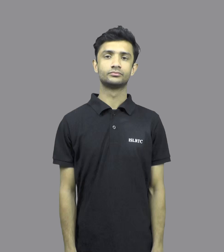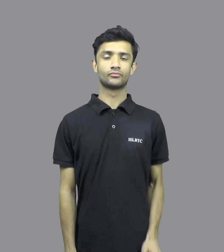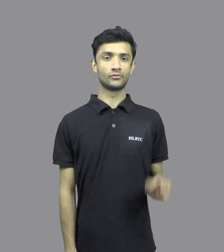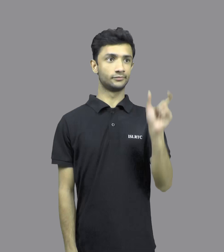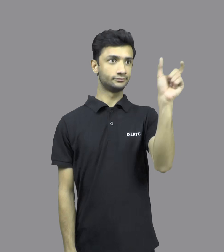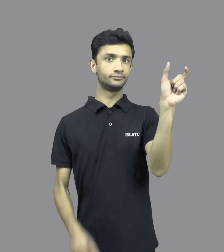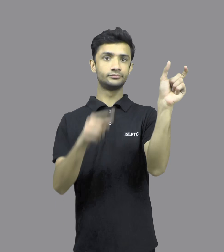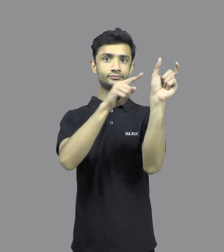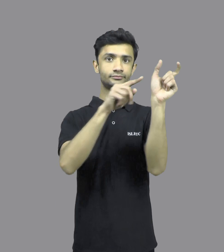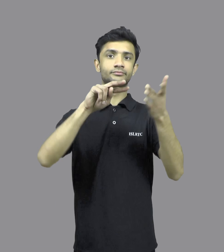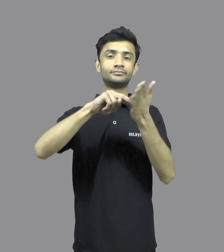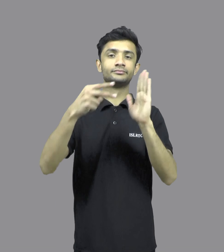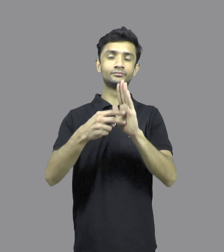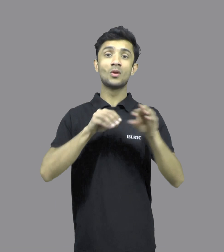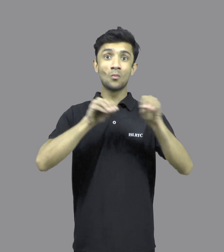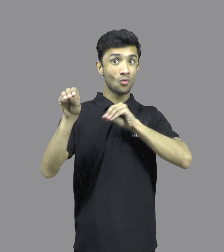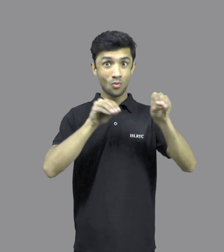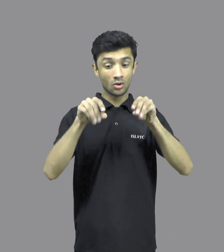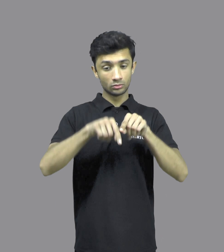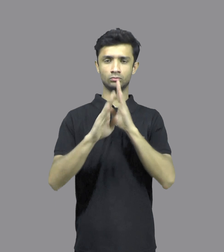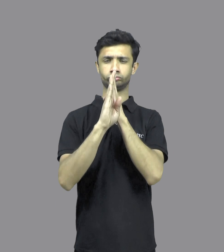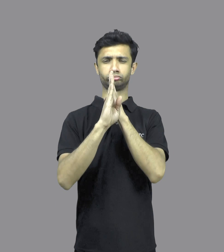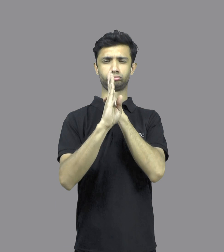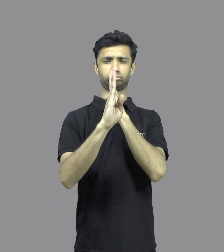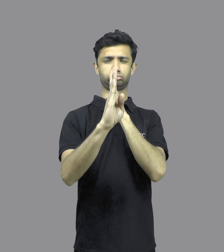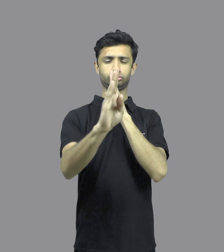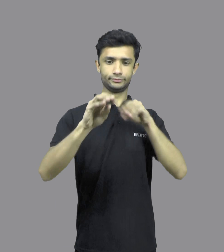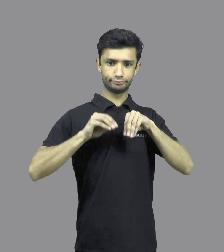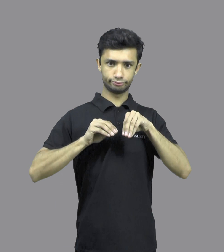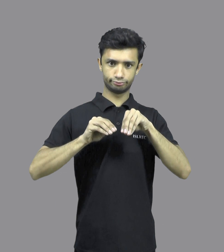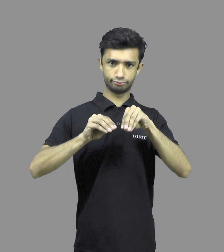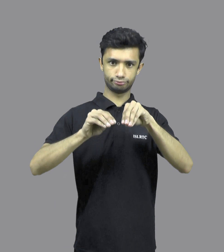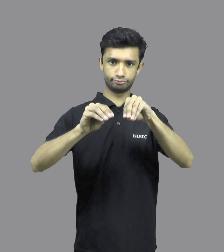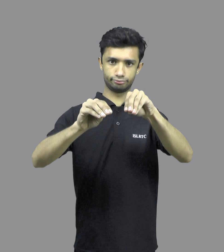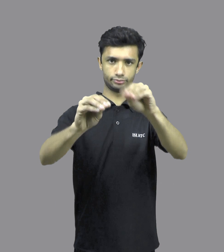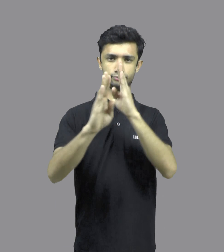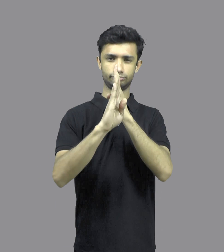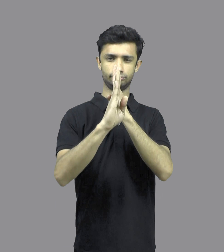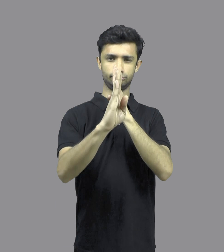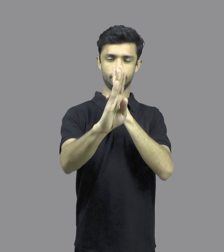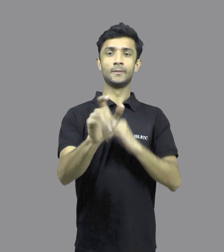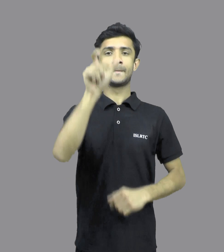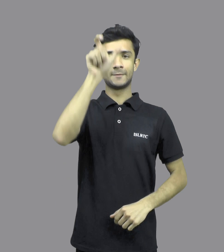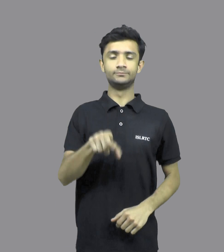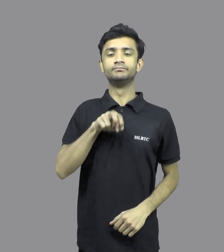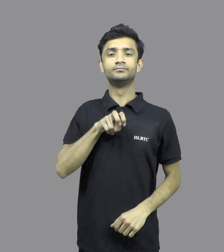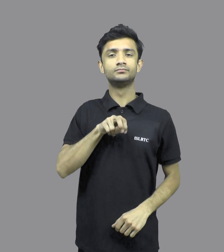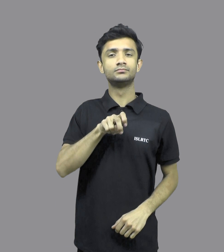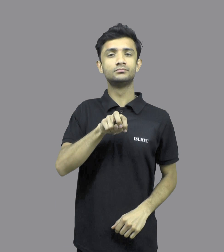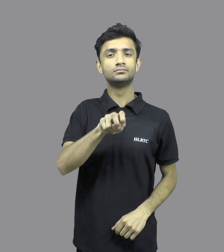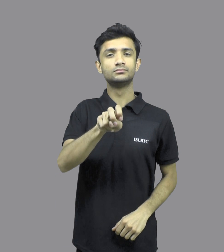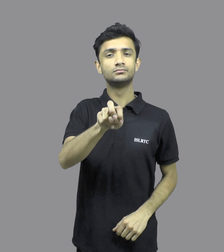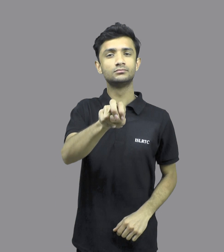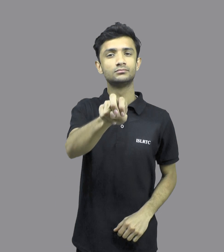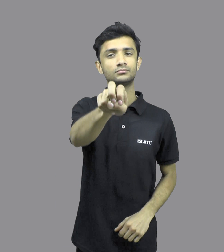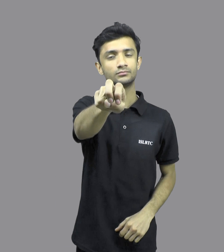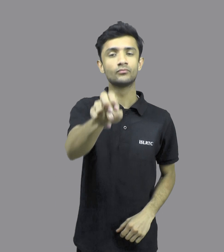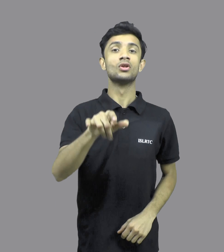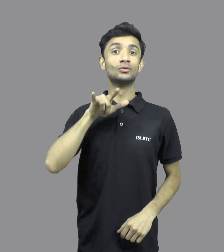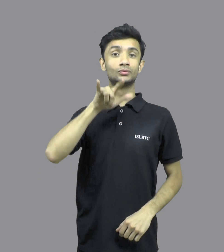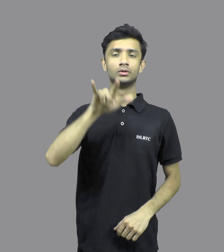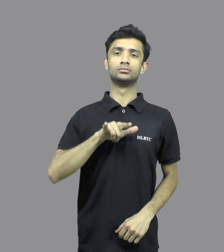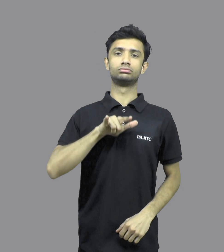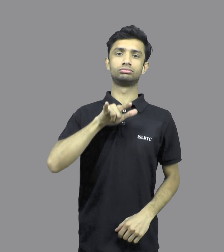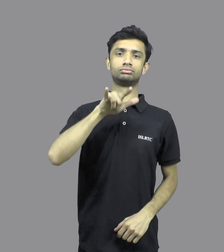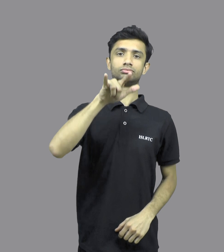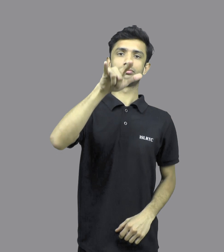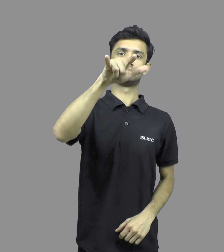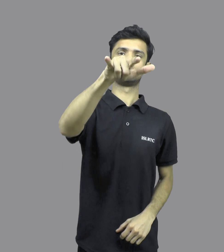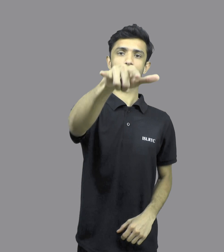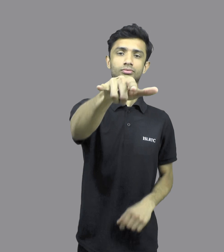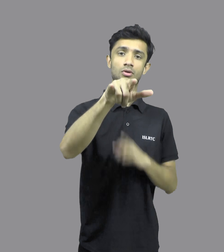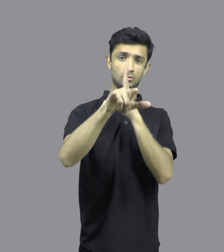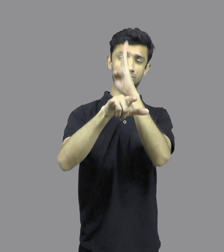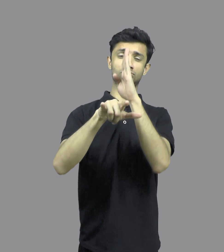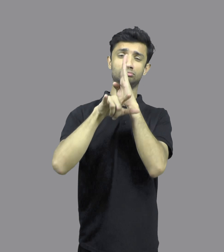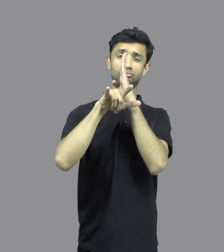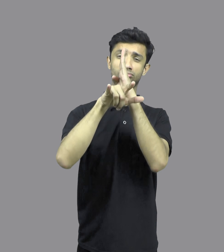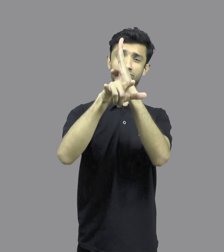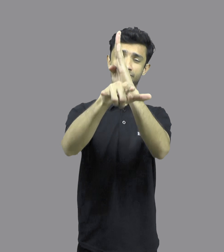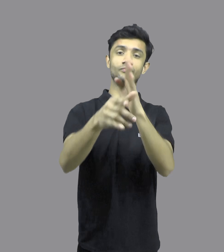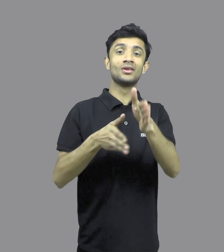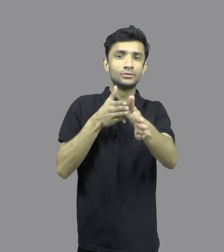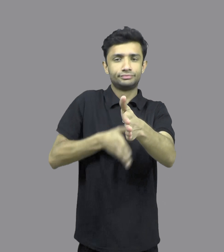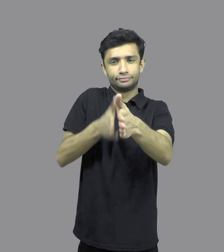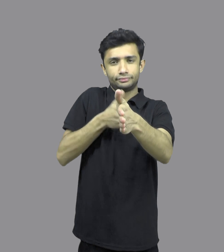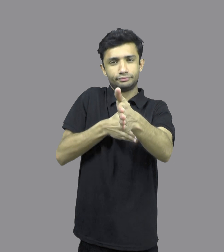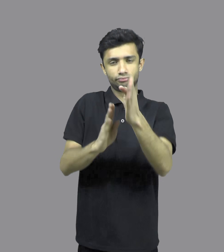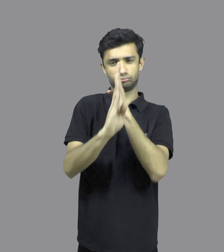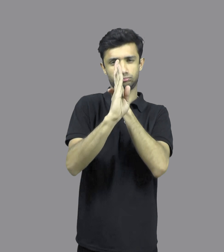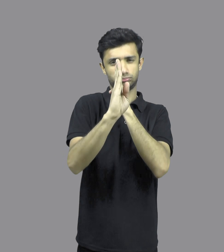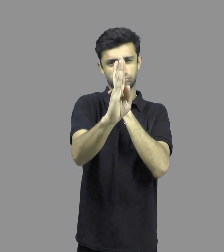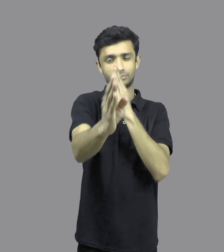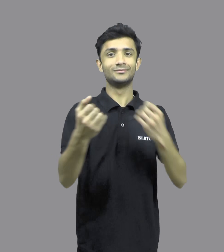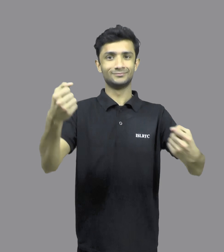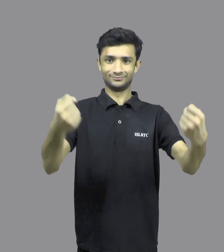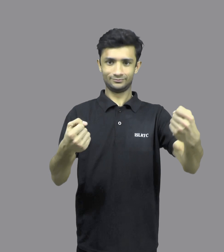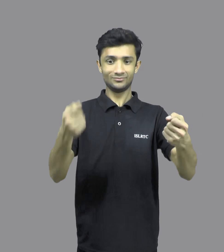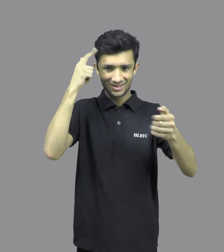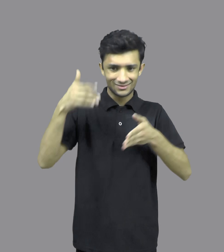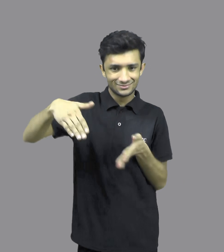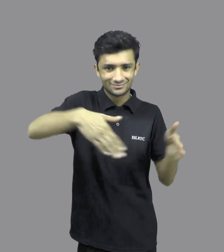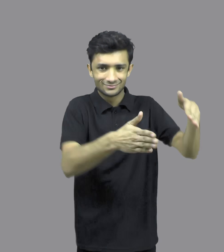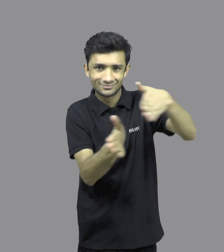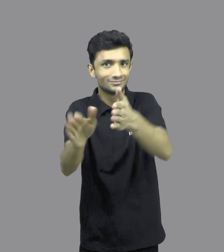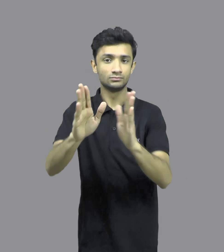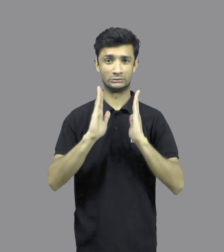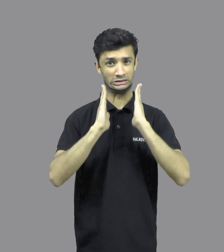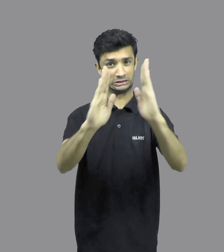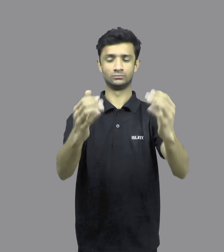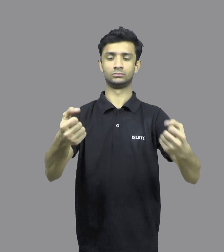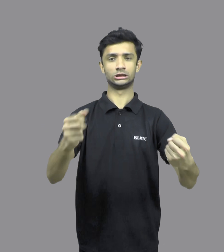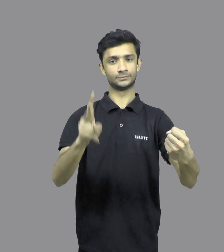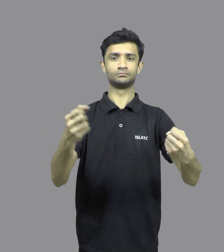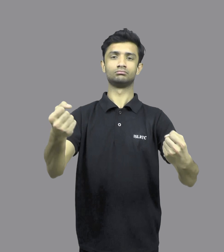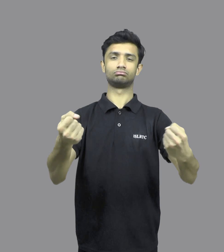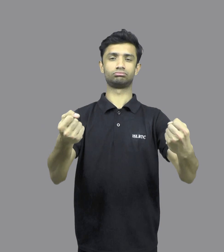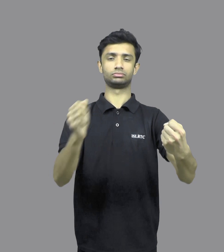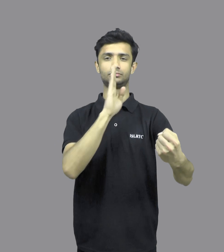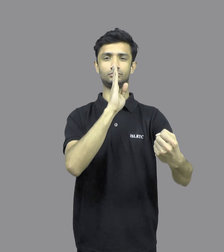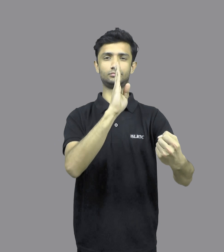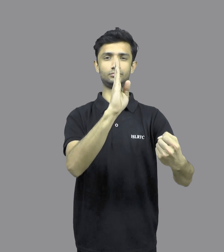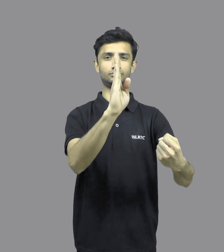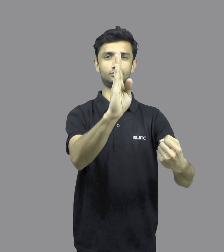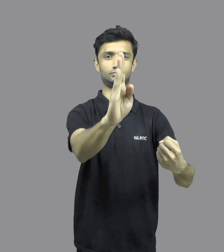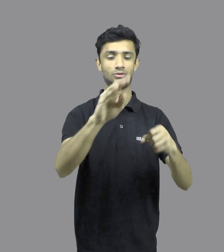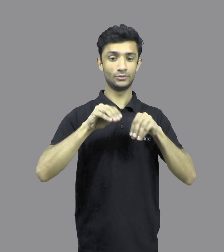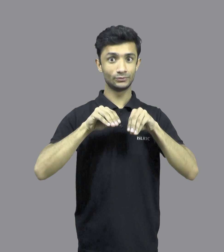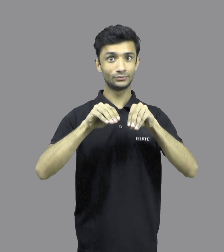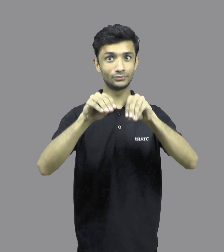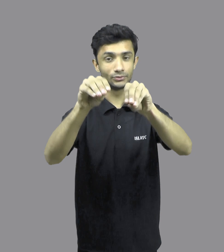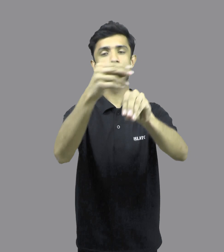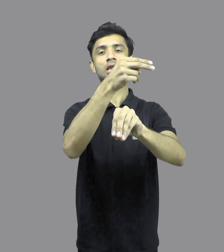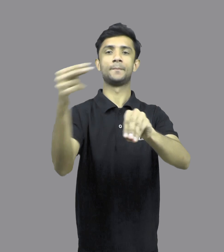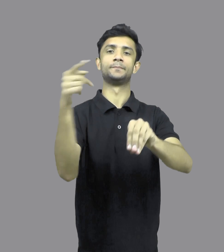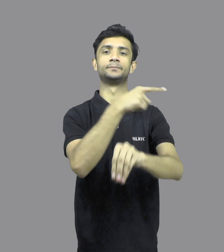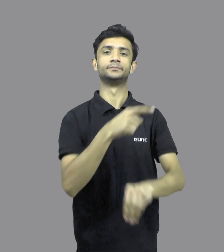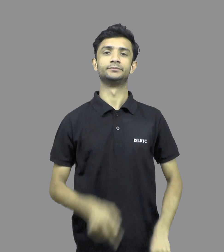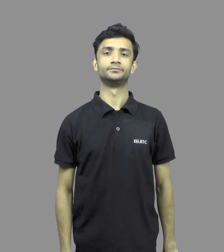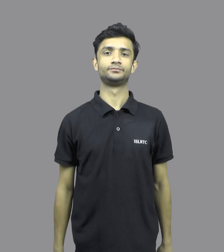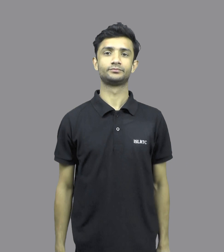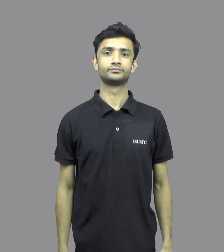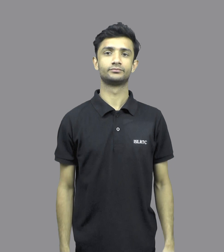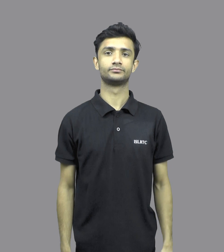Linear Motion